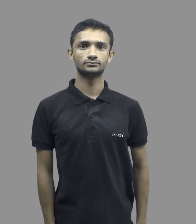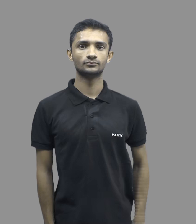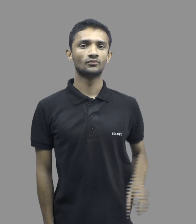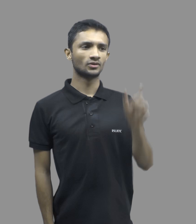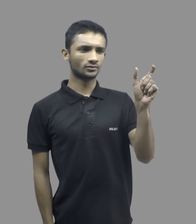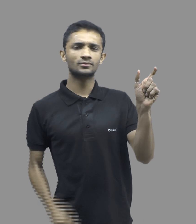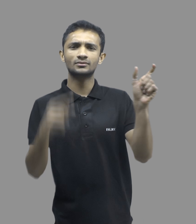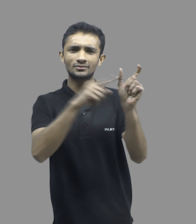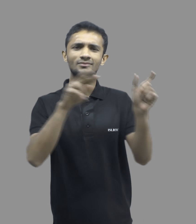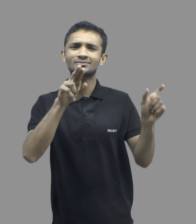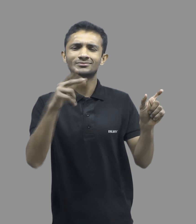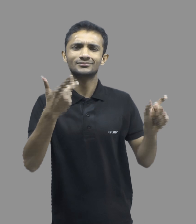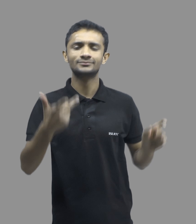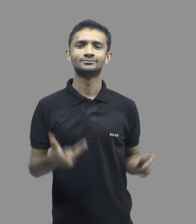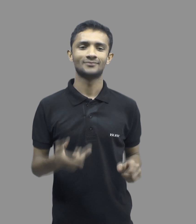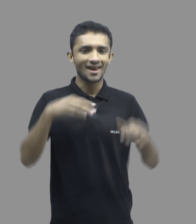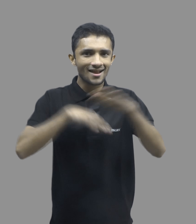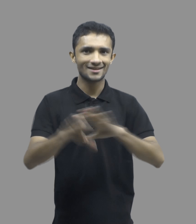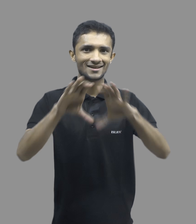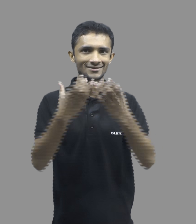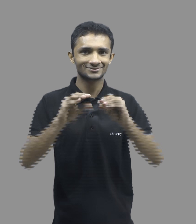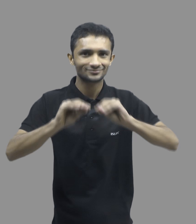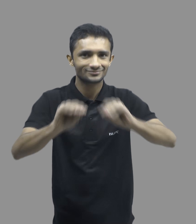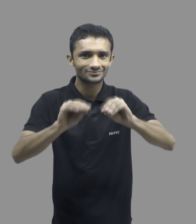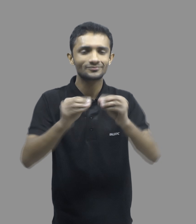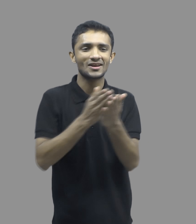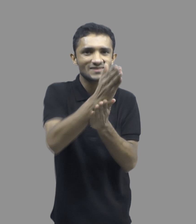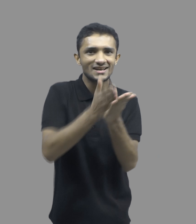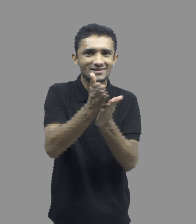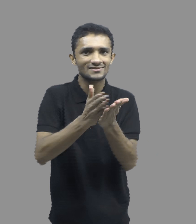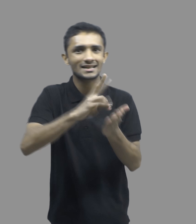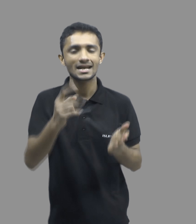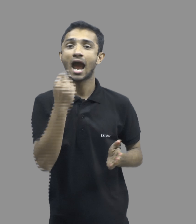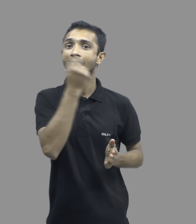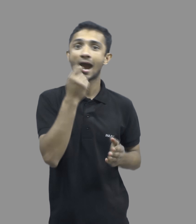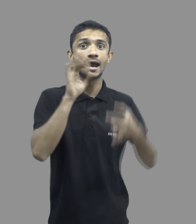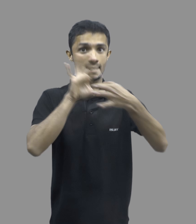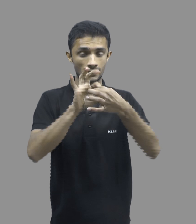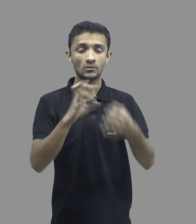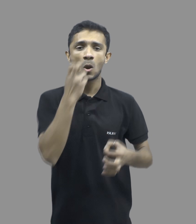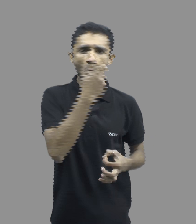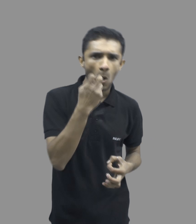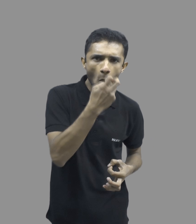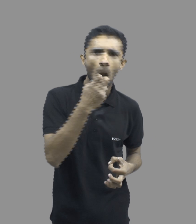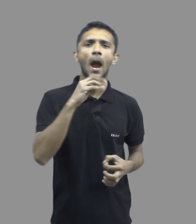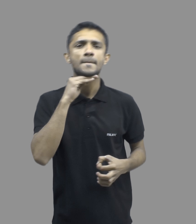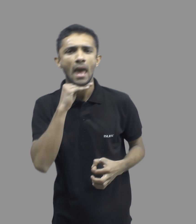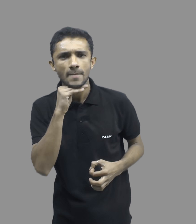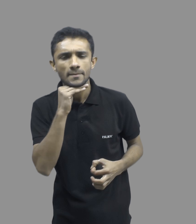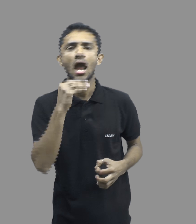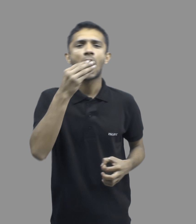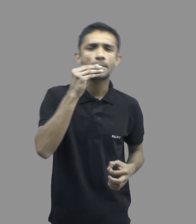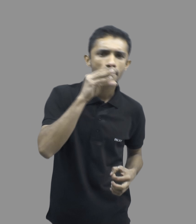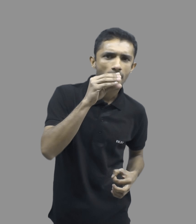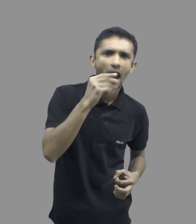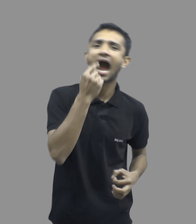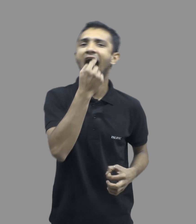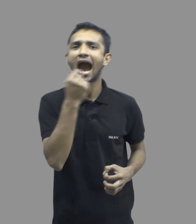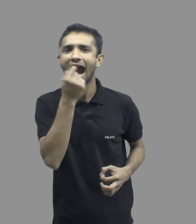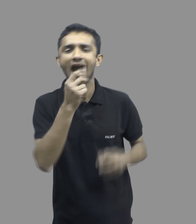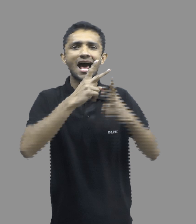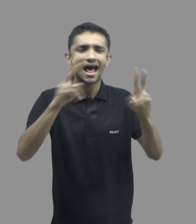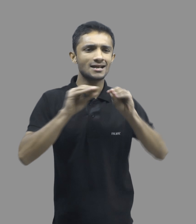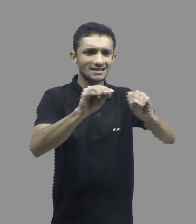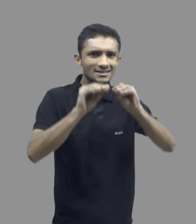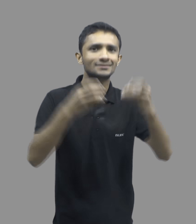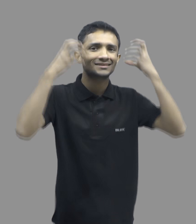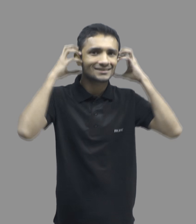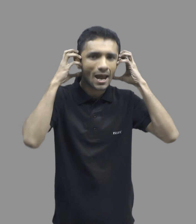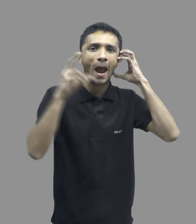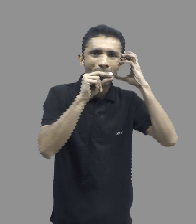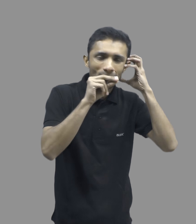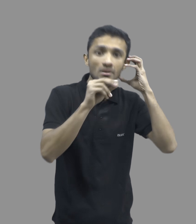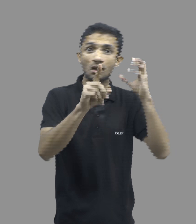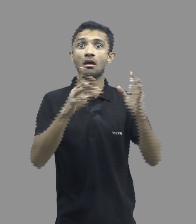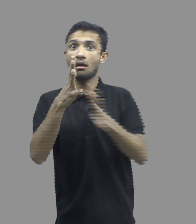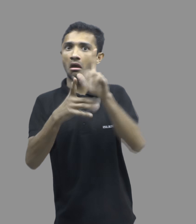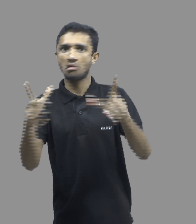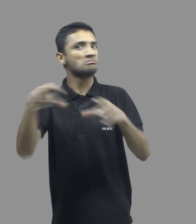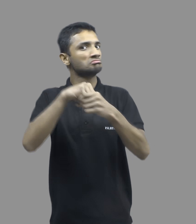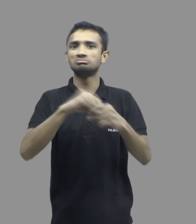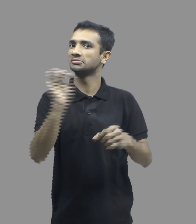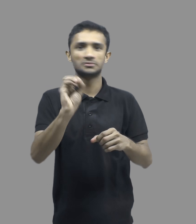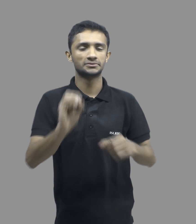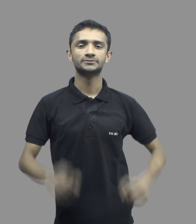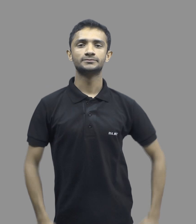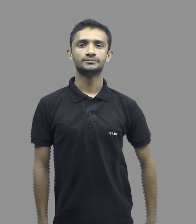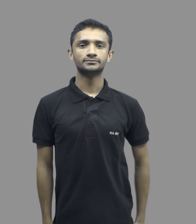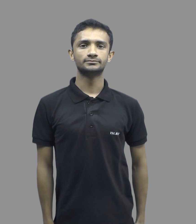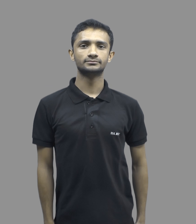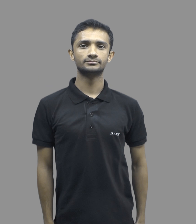Oralism